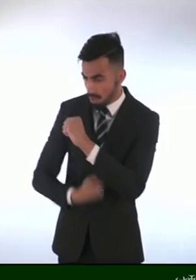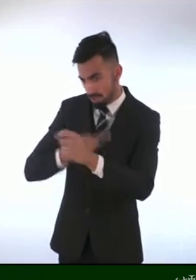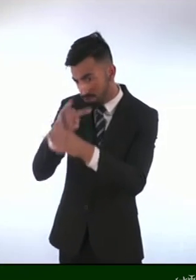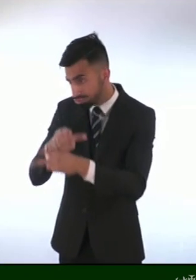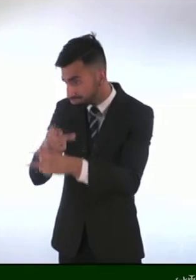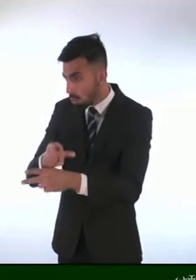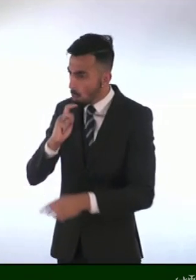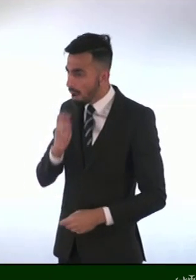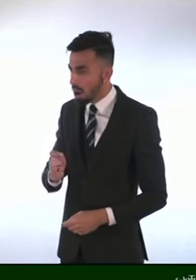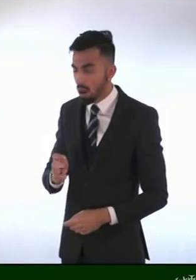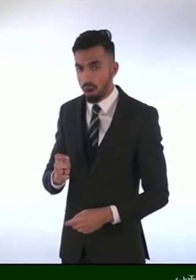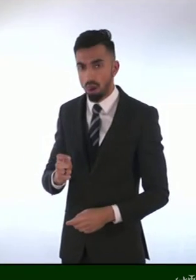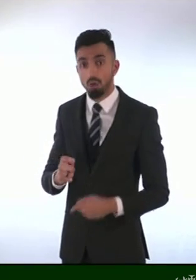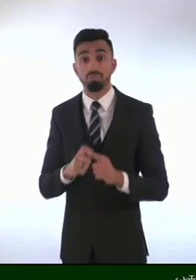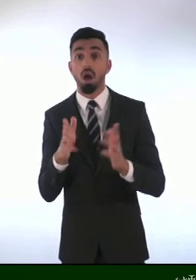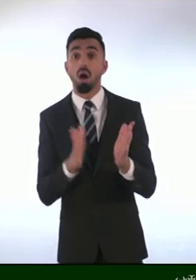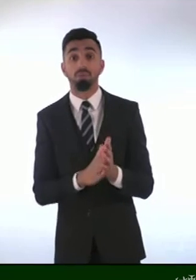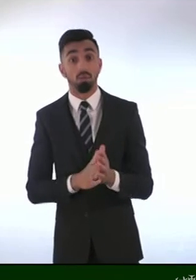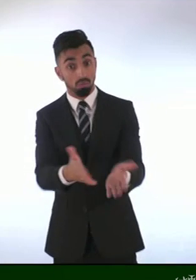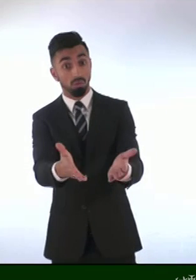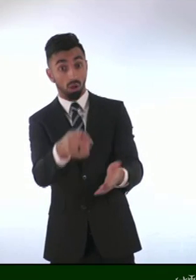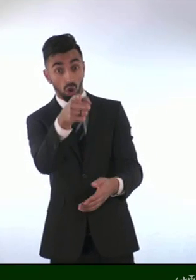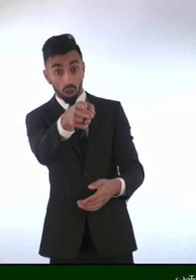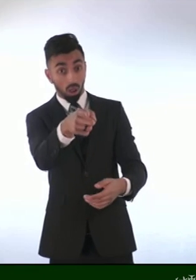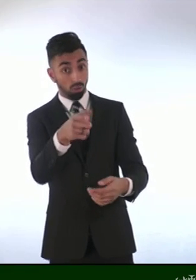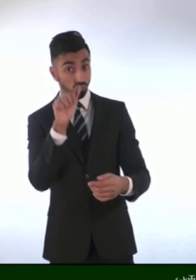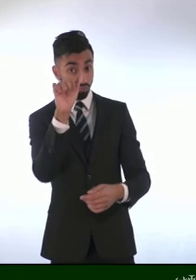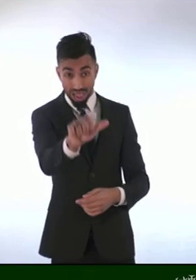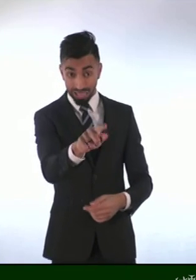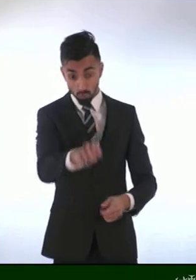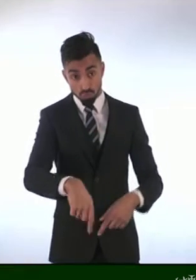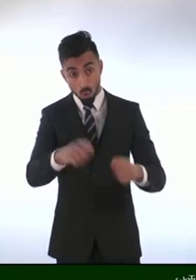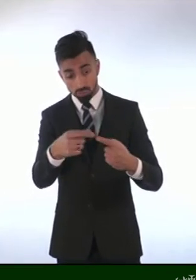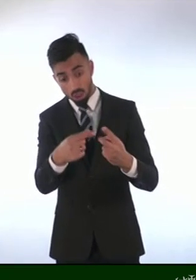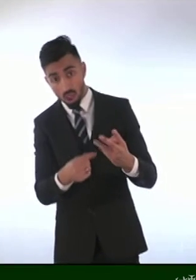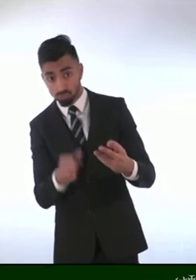Yes. My honourable Friend identifies exactly the three priorities of this Government.